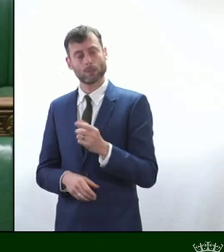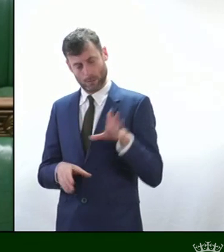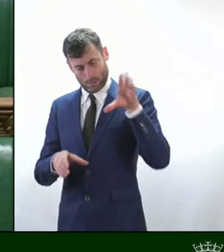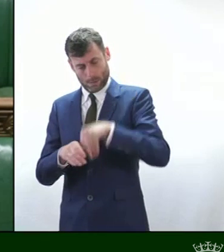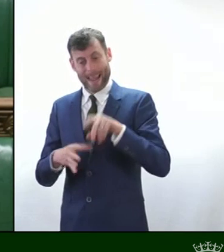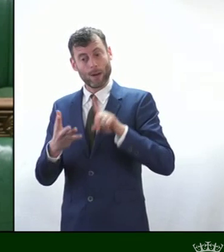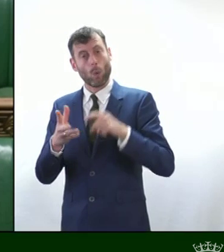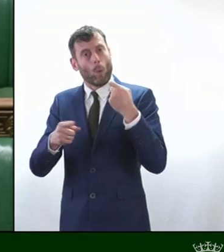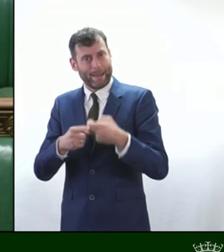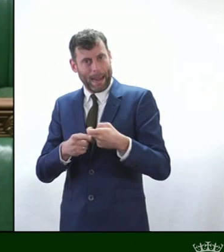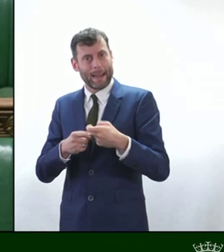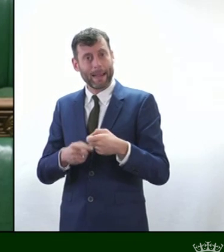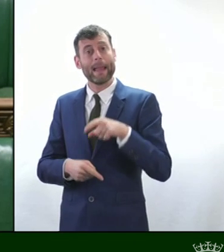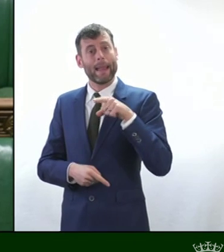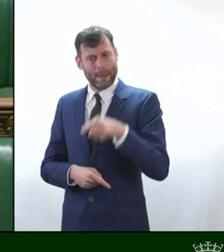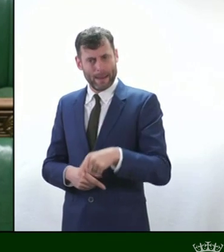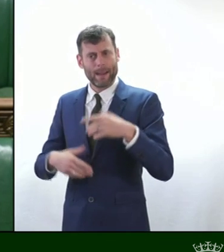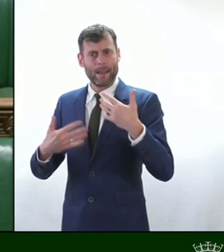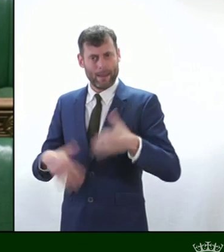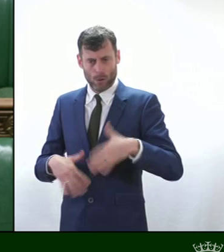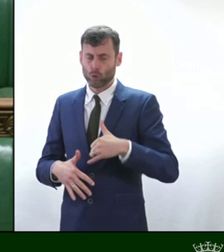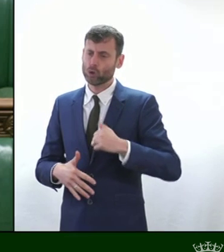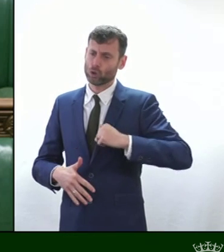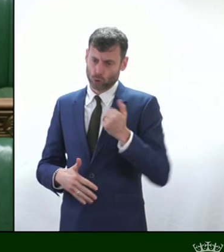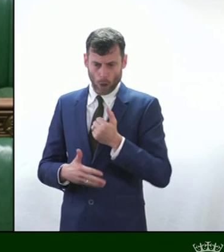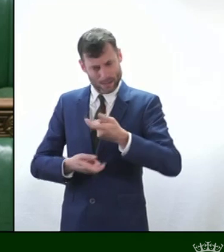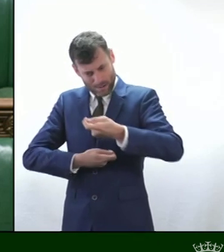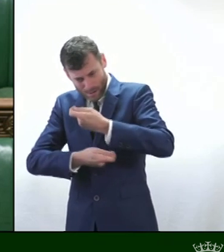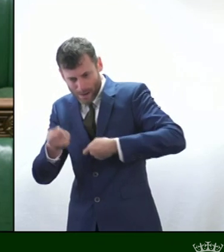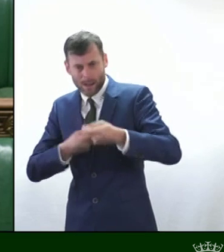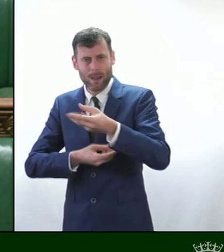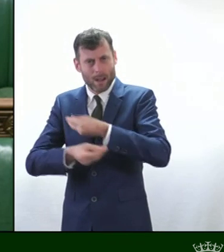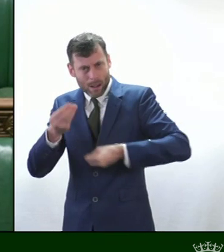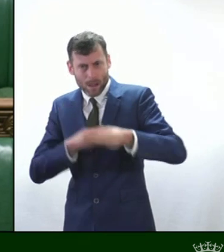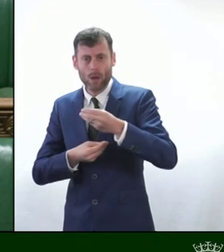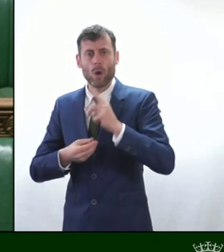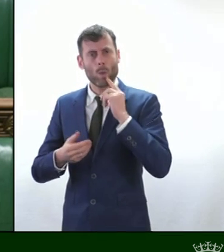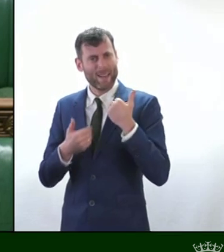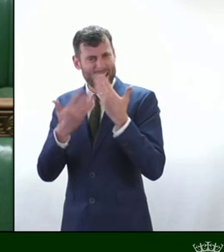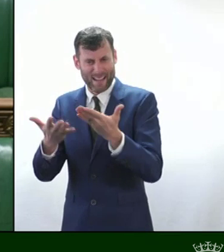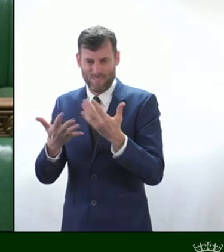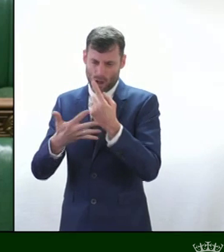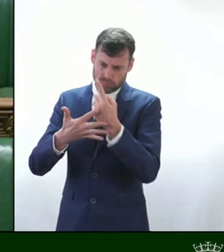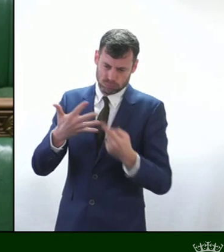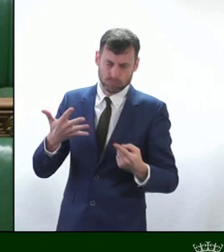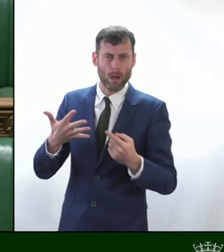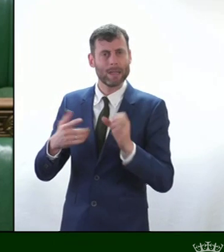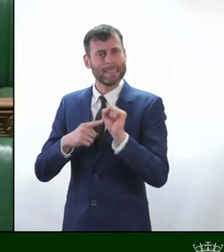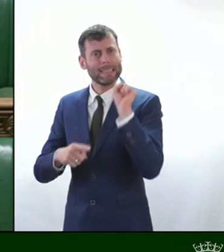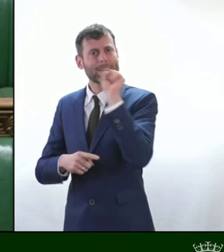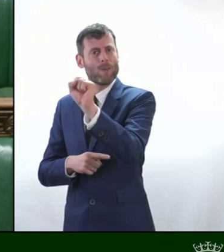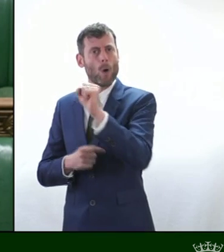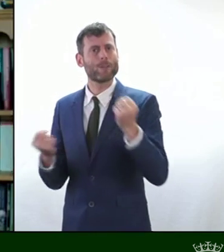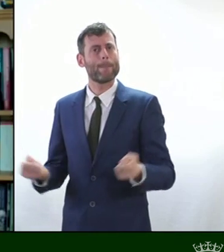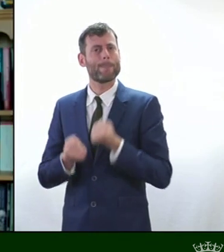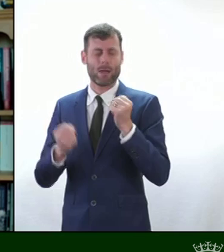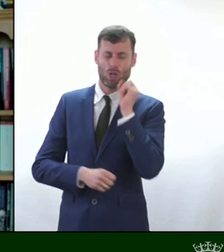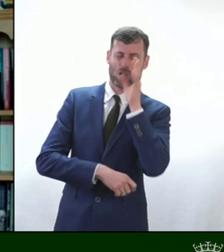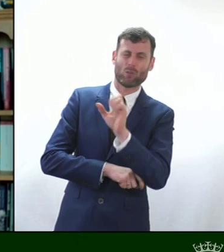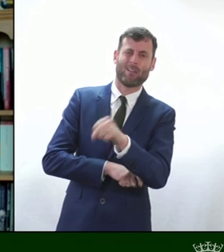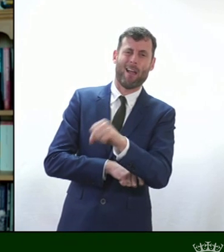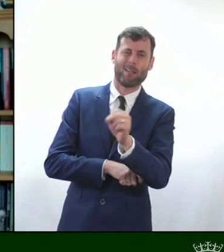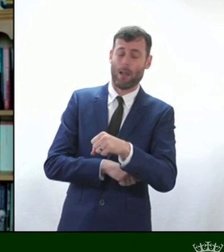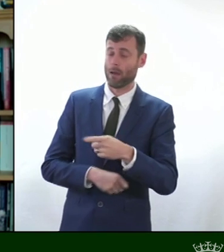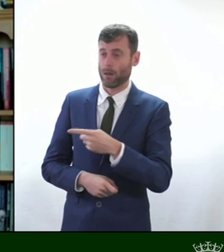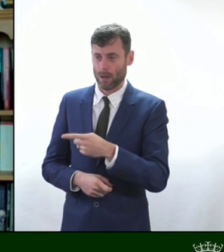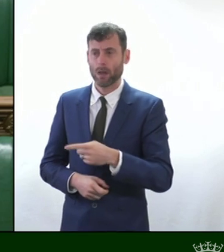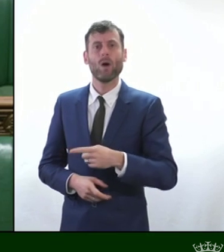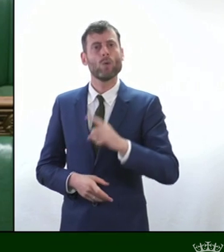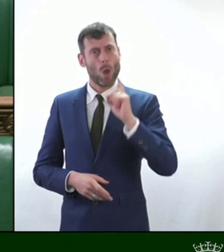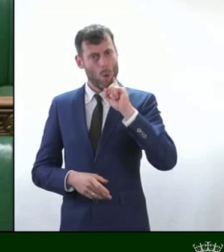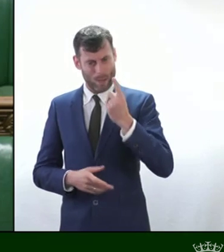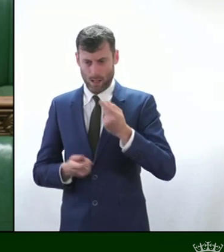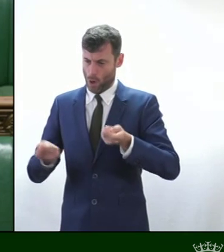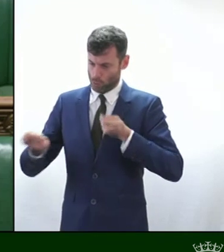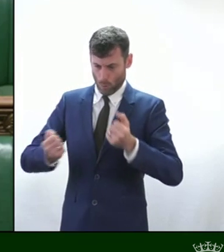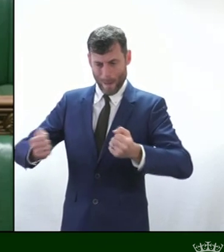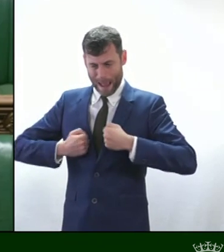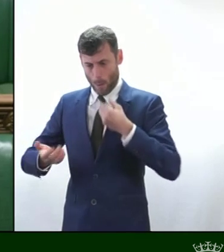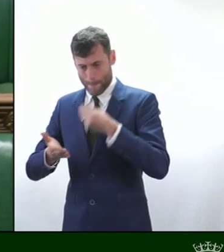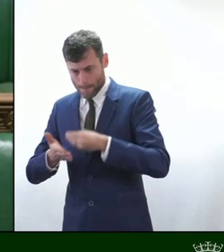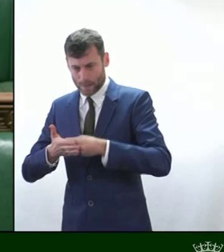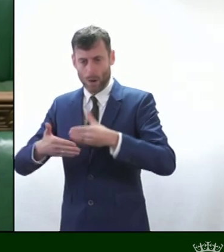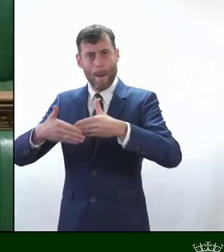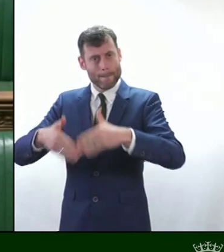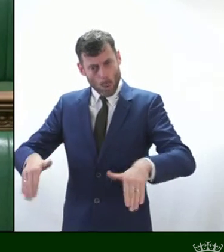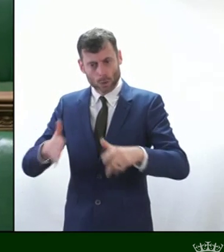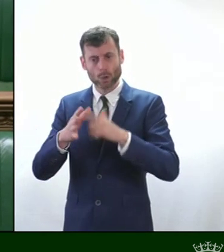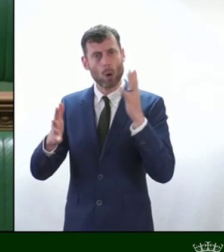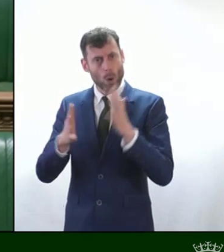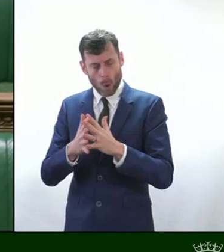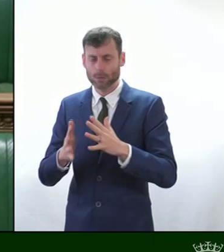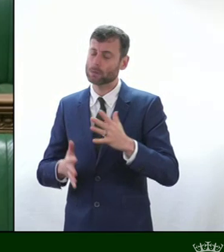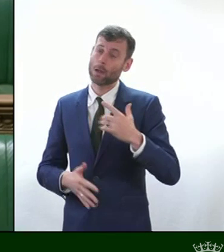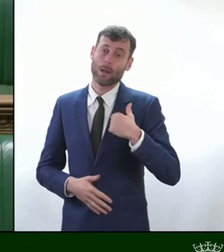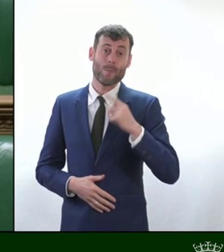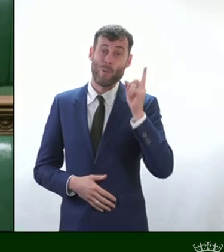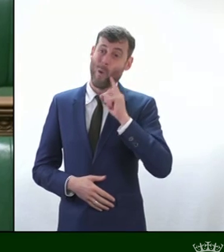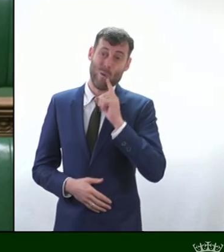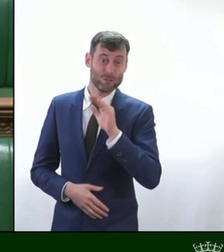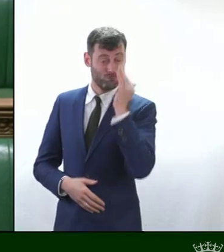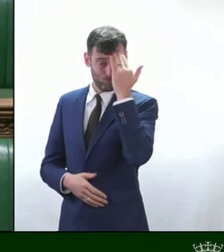It will benefit from substantial access to devolved powers, it will benefit from the regaining of money, borders and laws, and, as I never tire of telling my friend, the right hon.